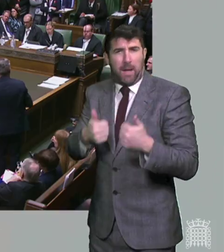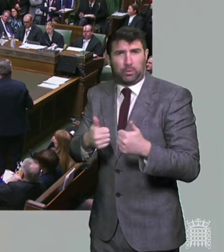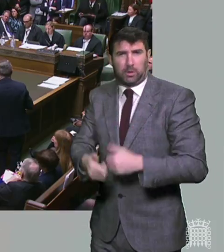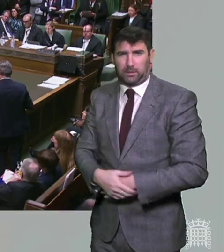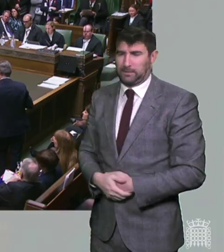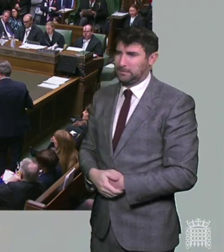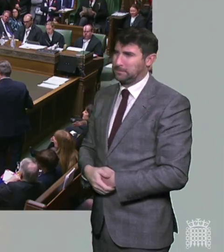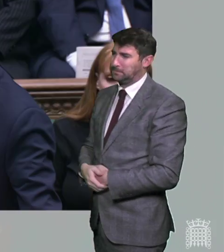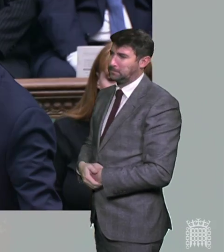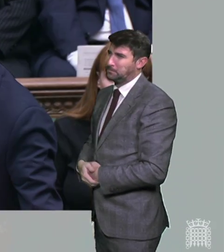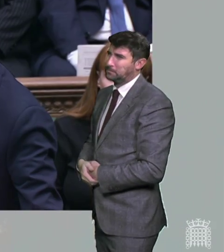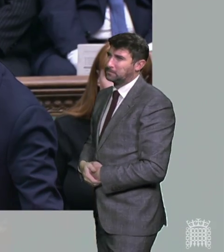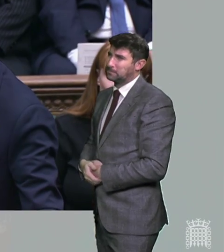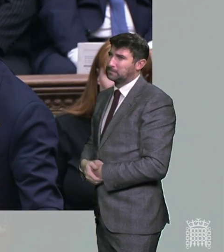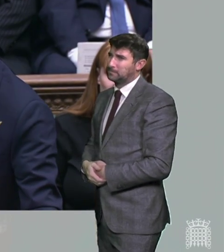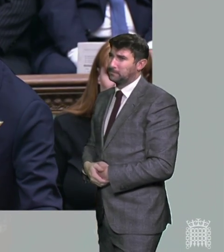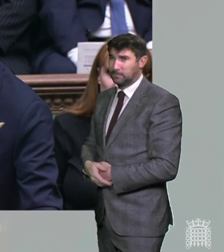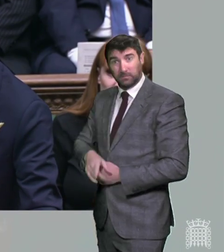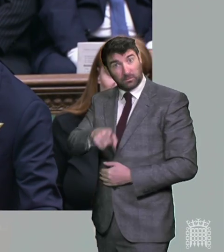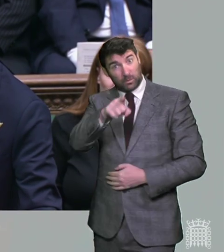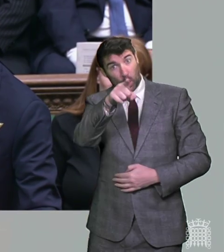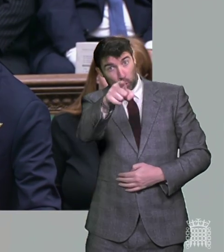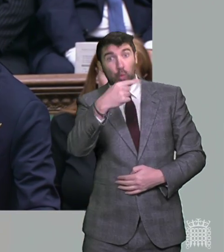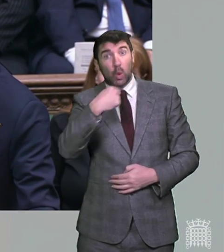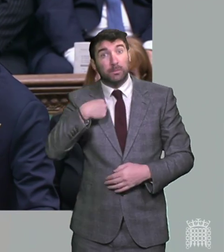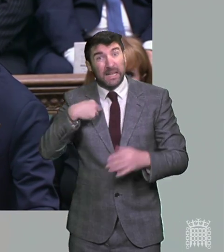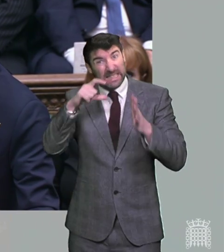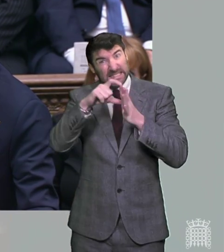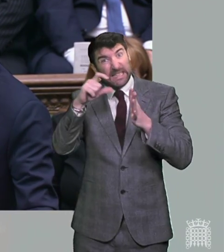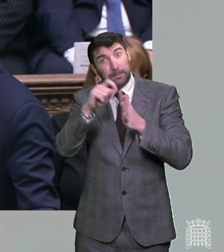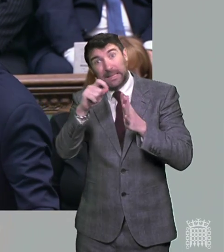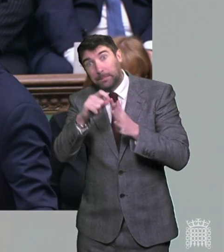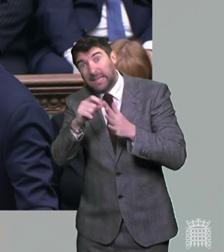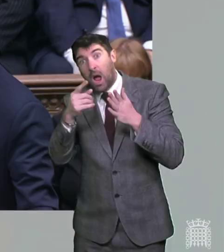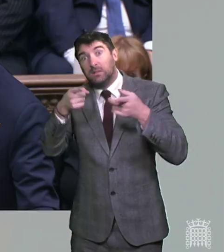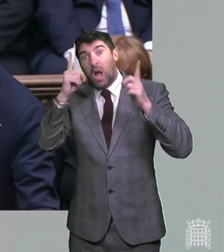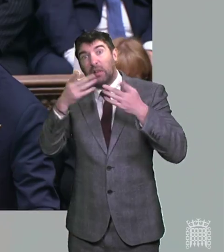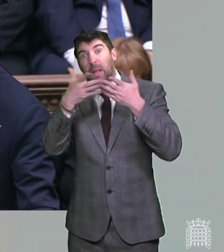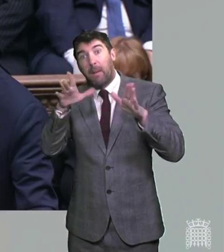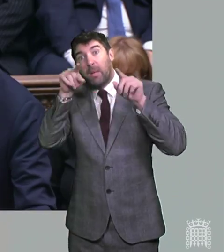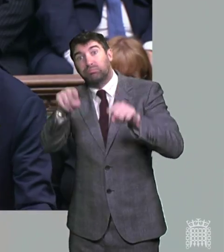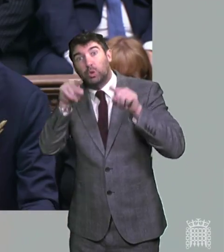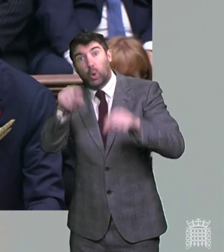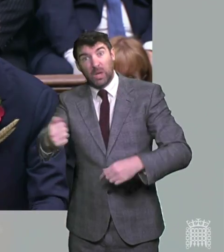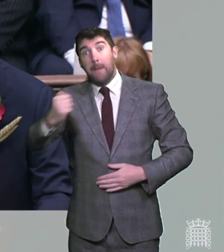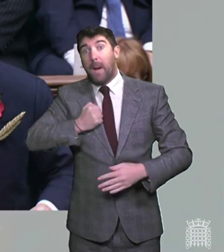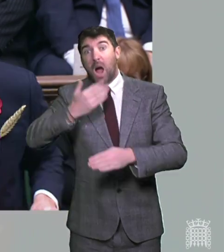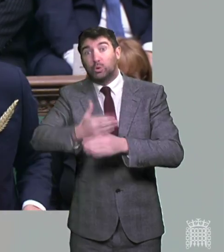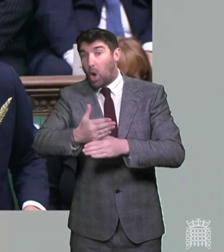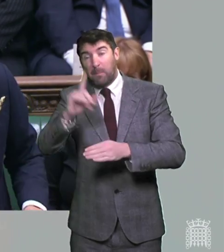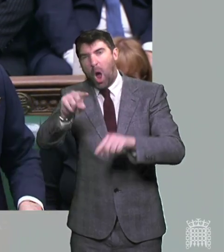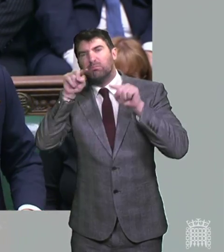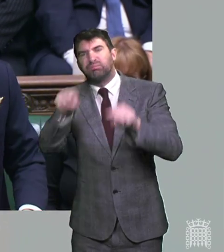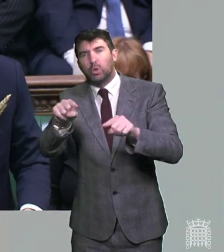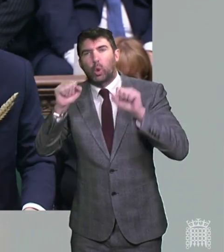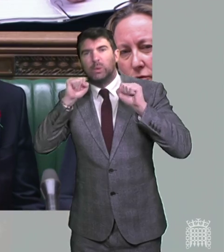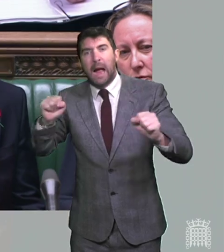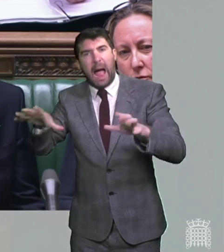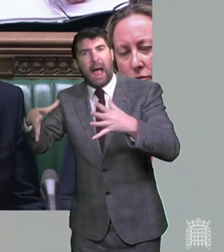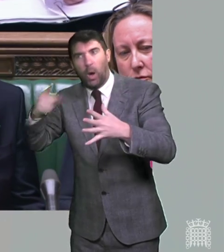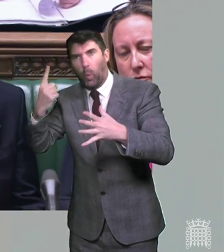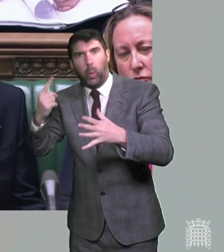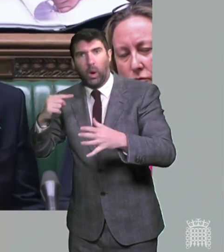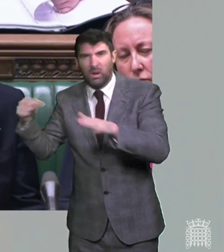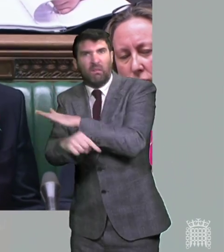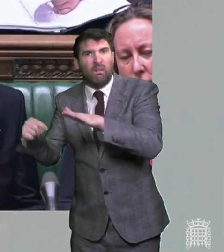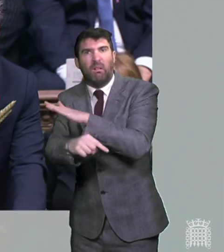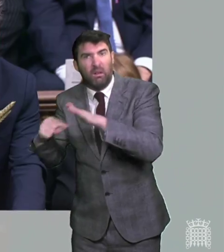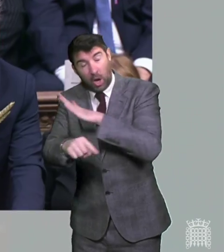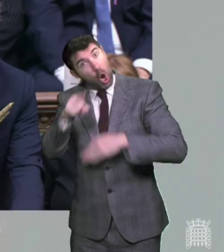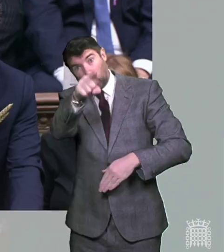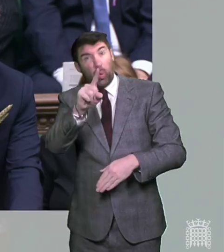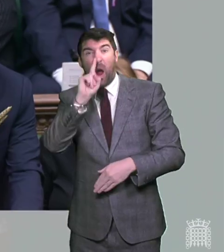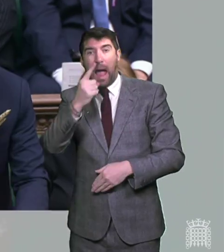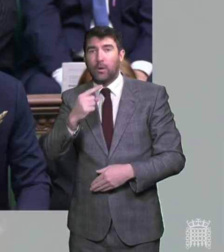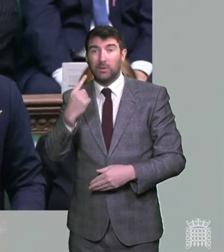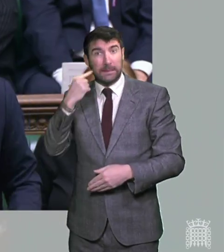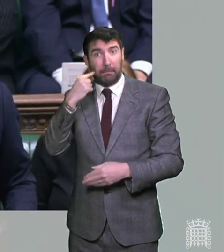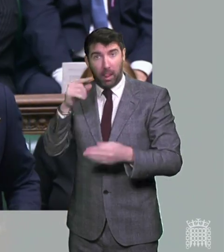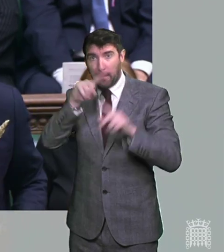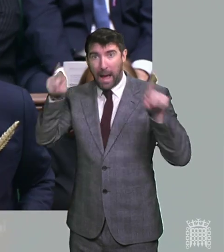The Prime Minister talks about my time as Director of Public Prosecutions. I prosecuted people smugglers; he cannot even get an asylum claim processed.